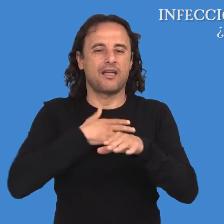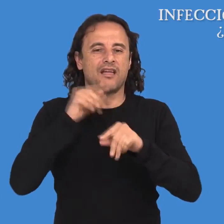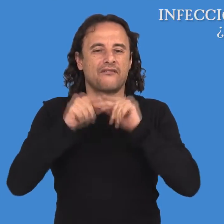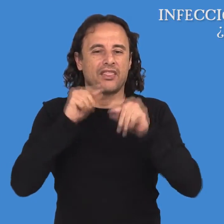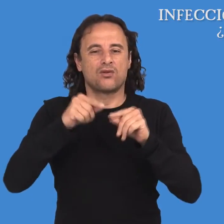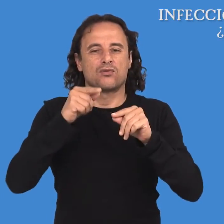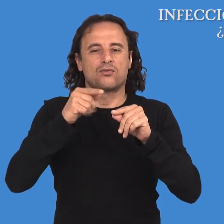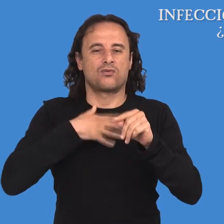virus